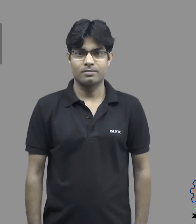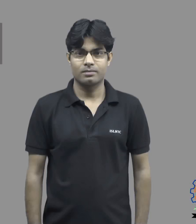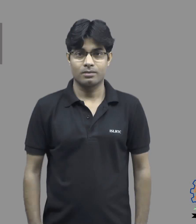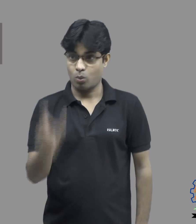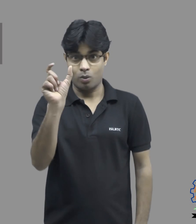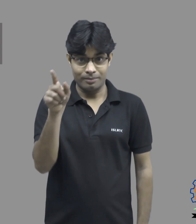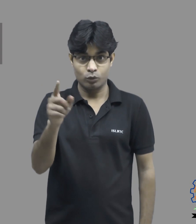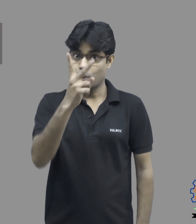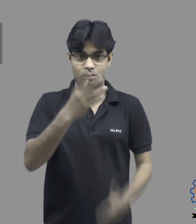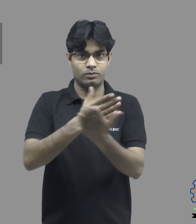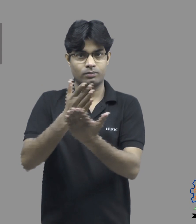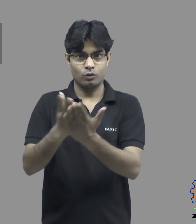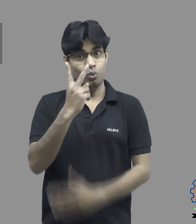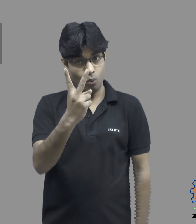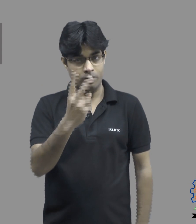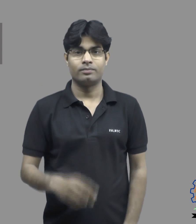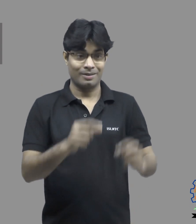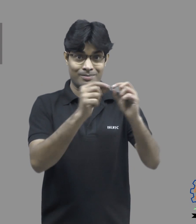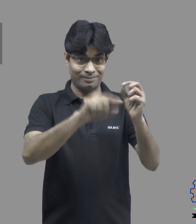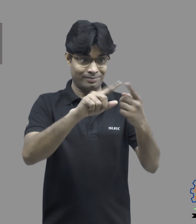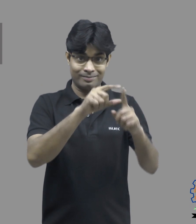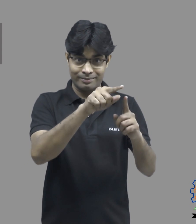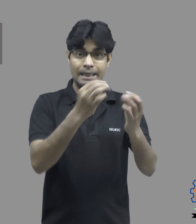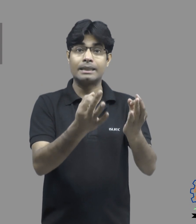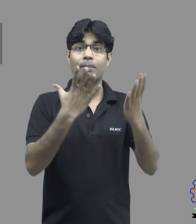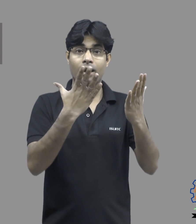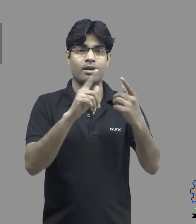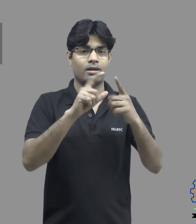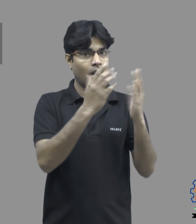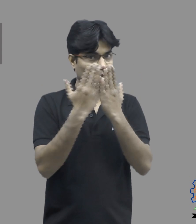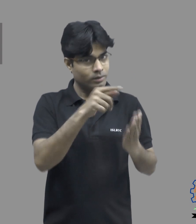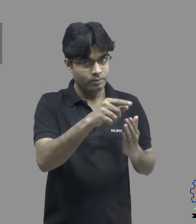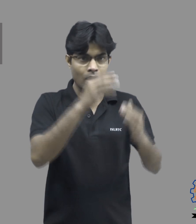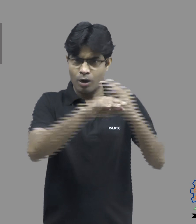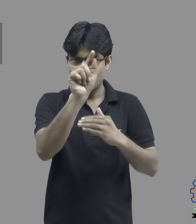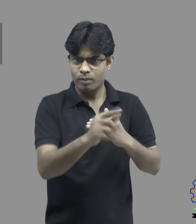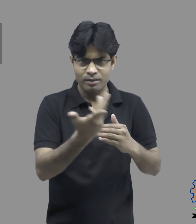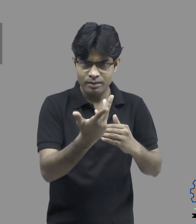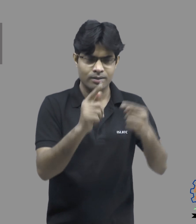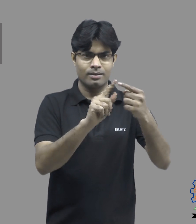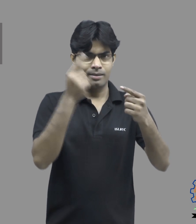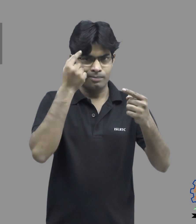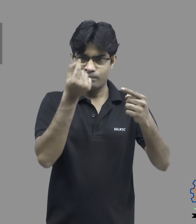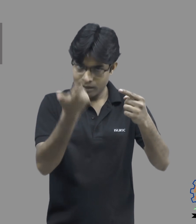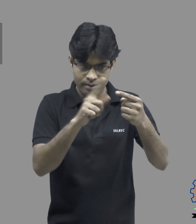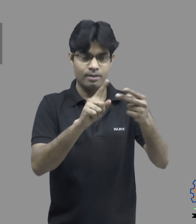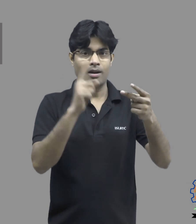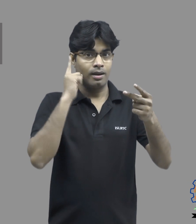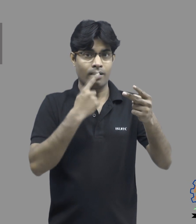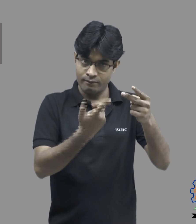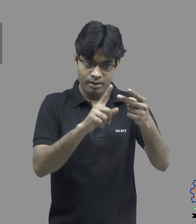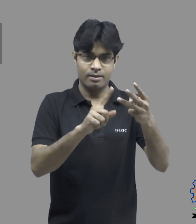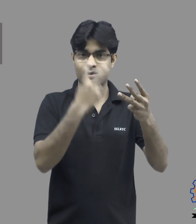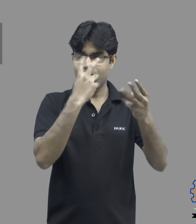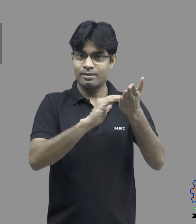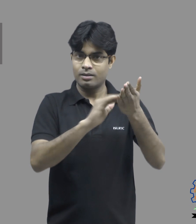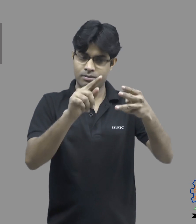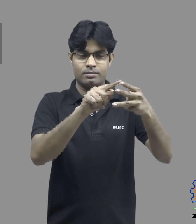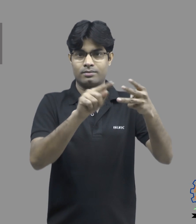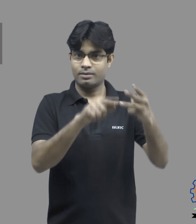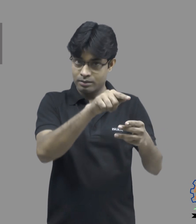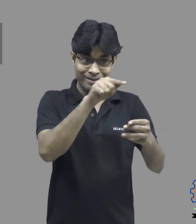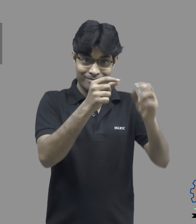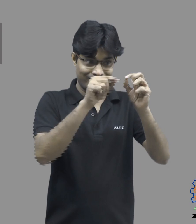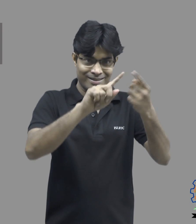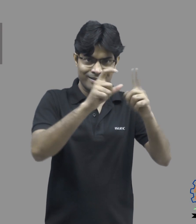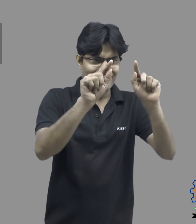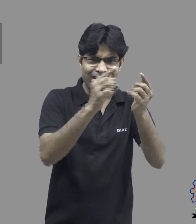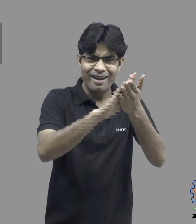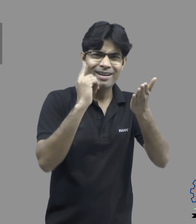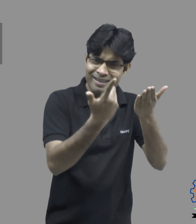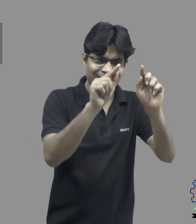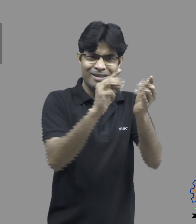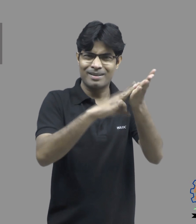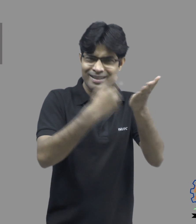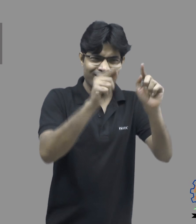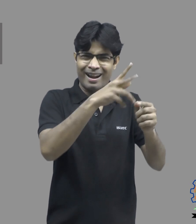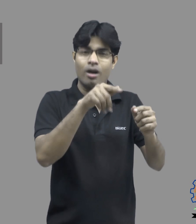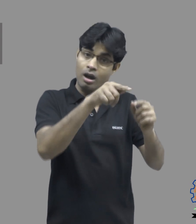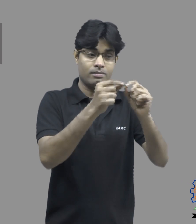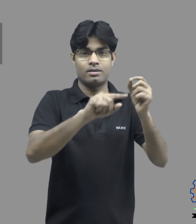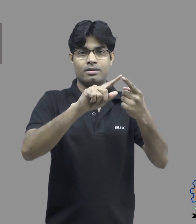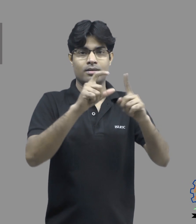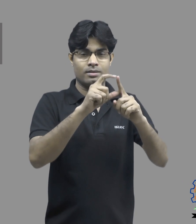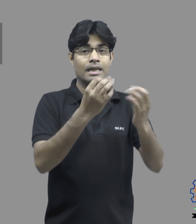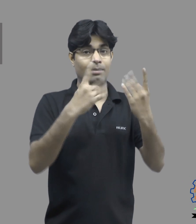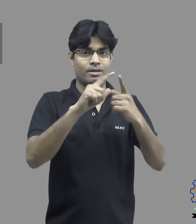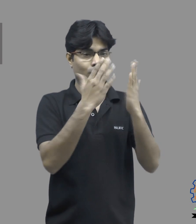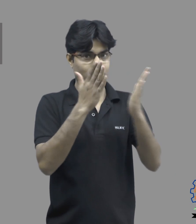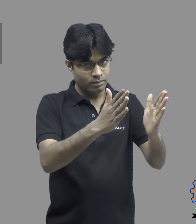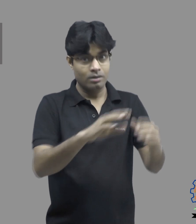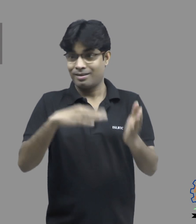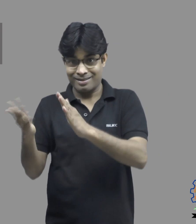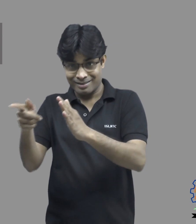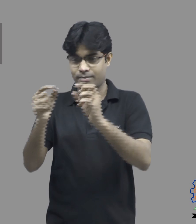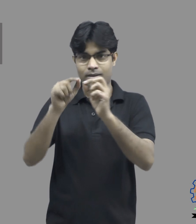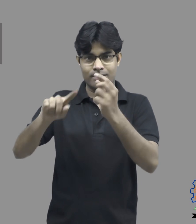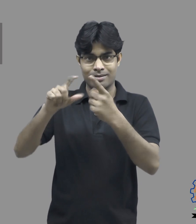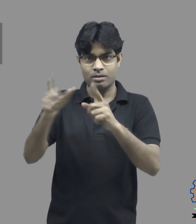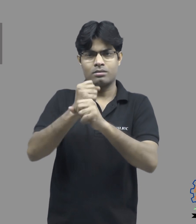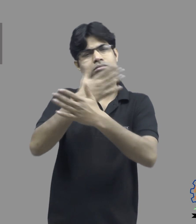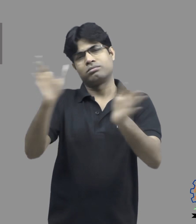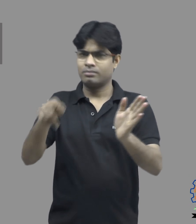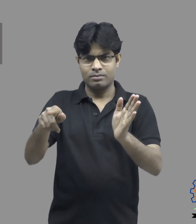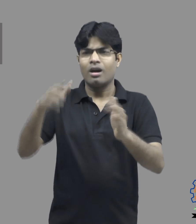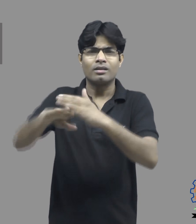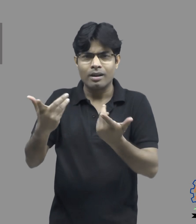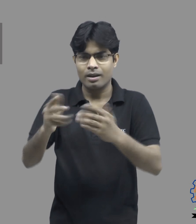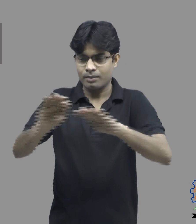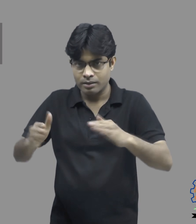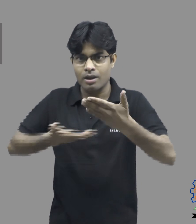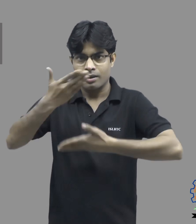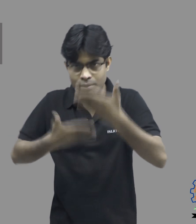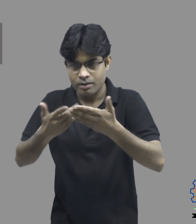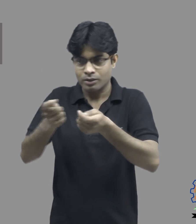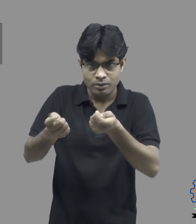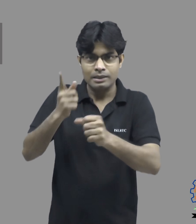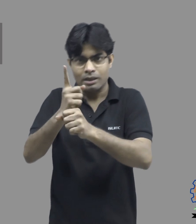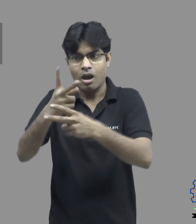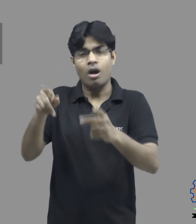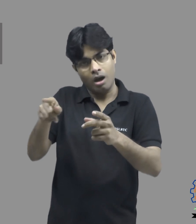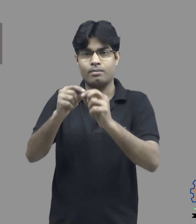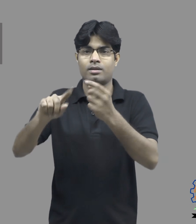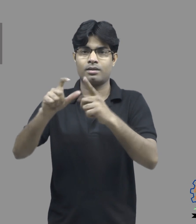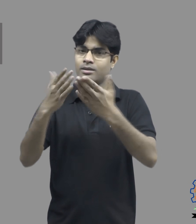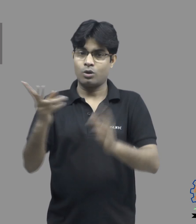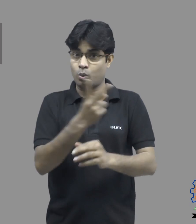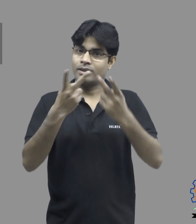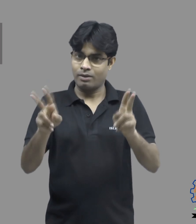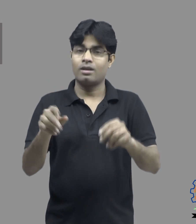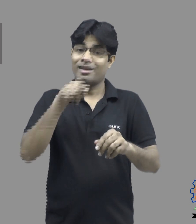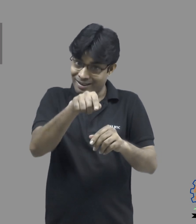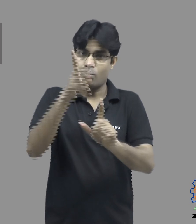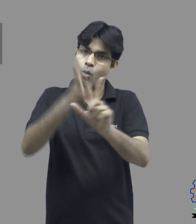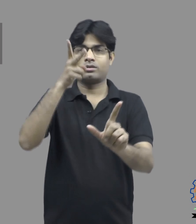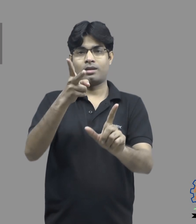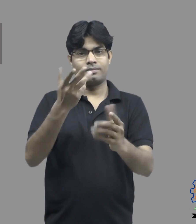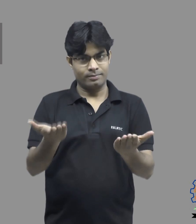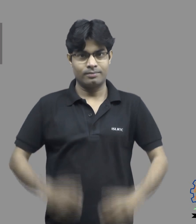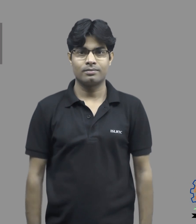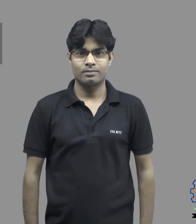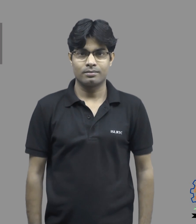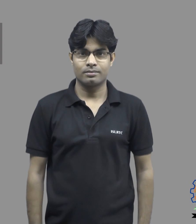B Ed